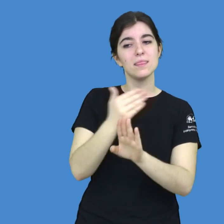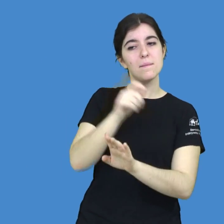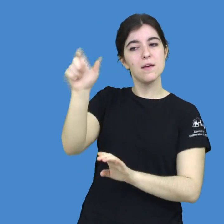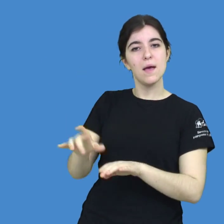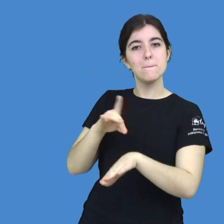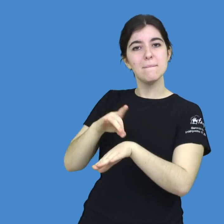persona